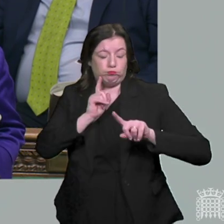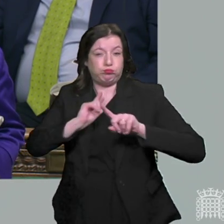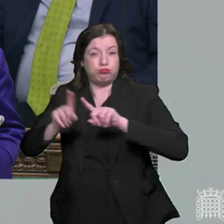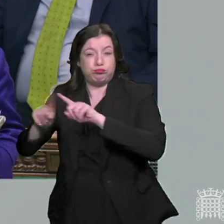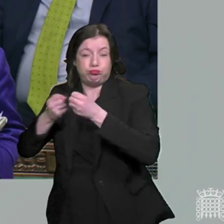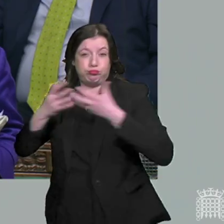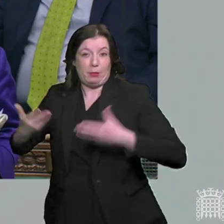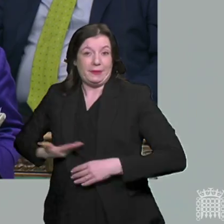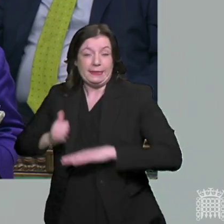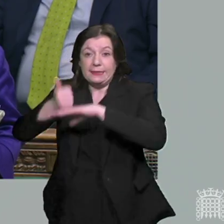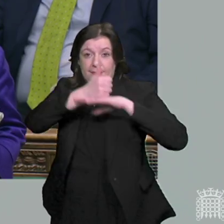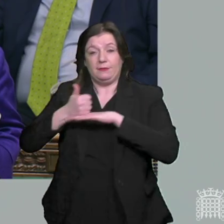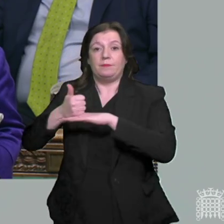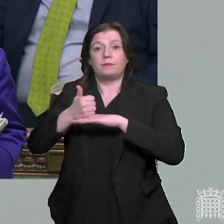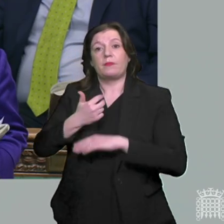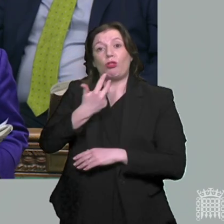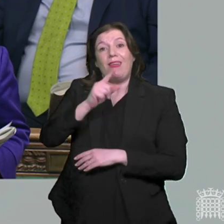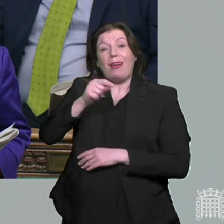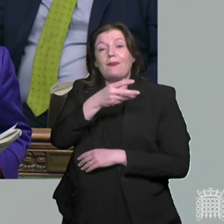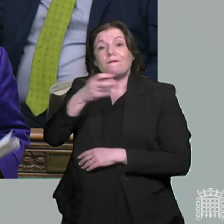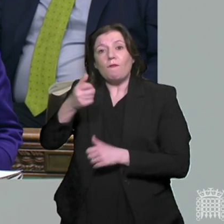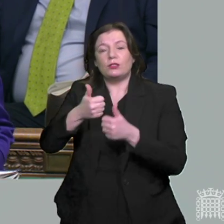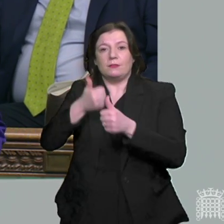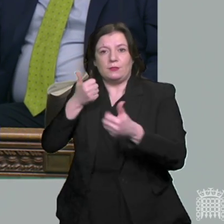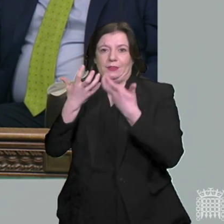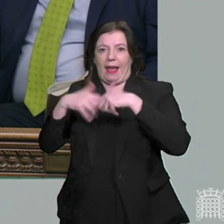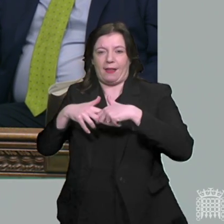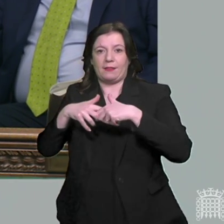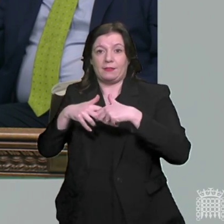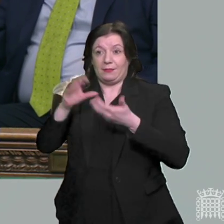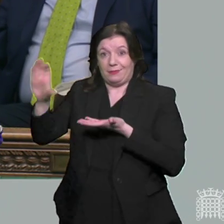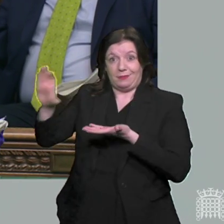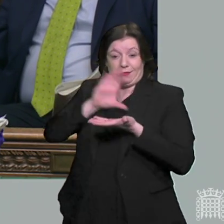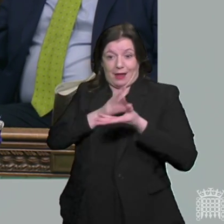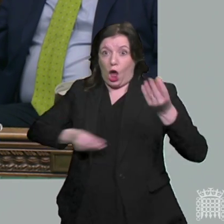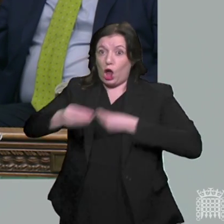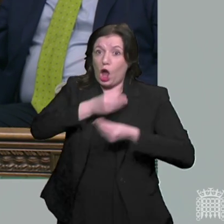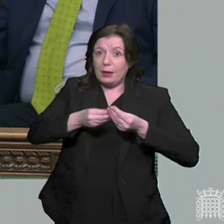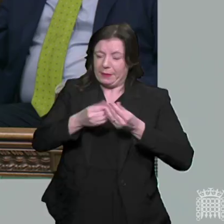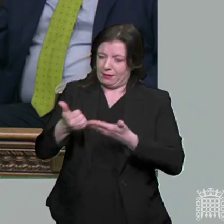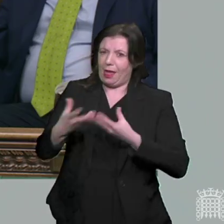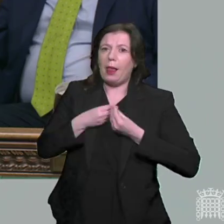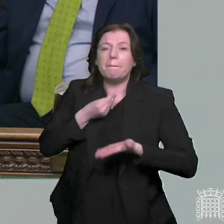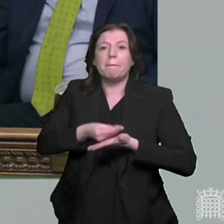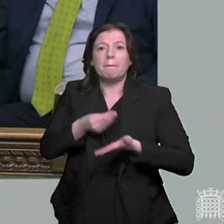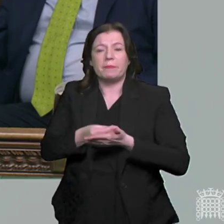We are home to 3,500 tech firms, which bring £2 billion to our local economy.